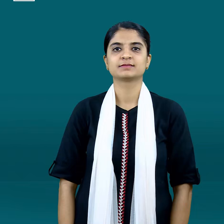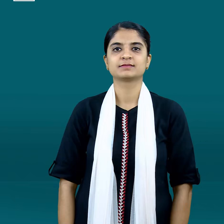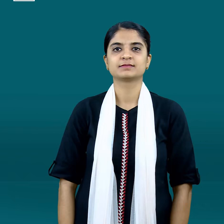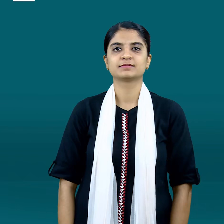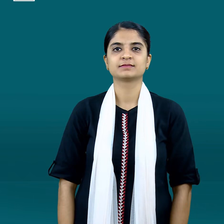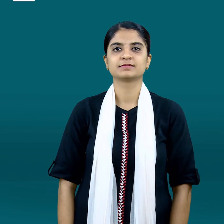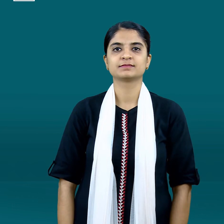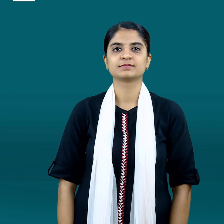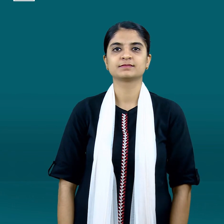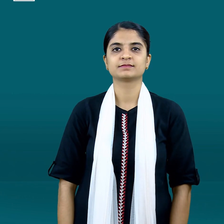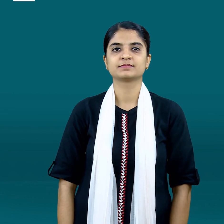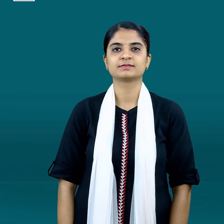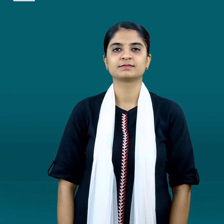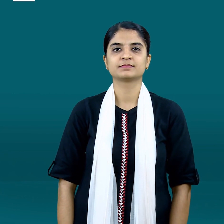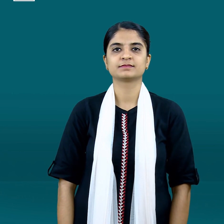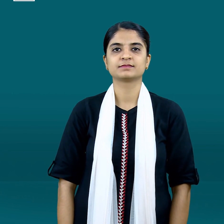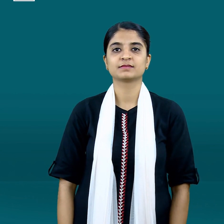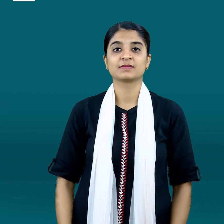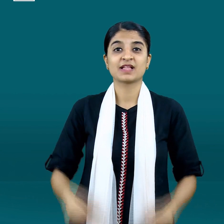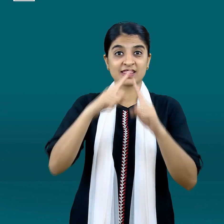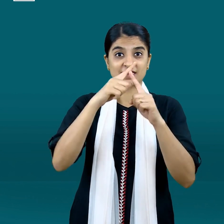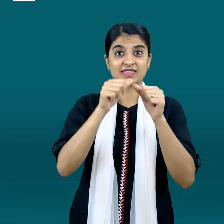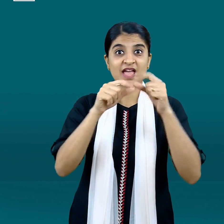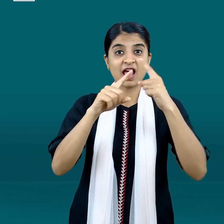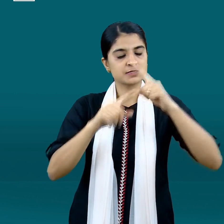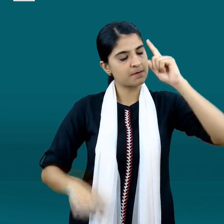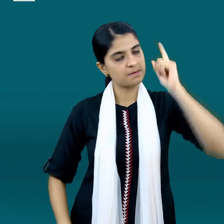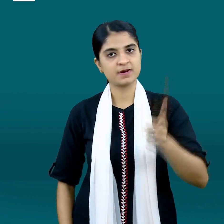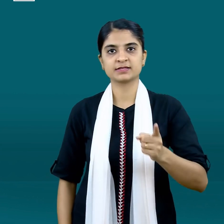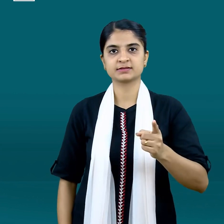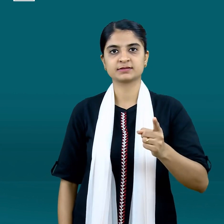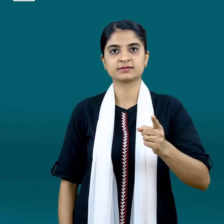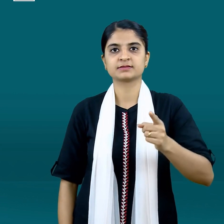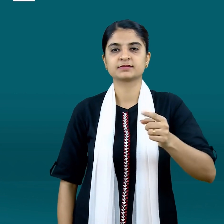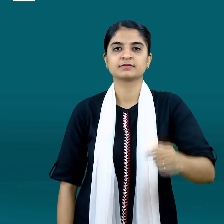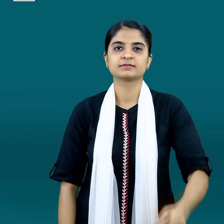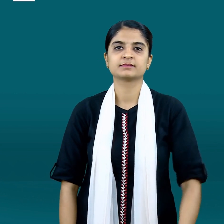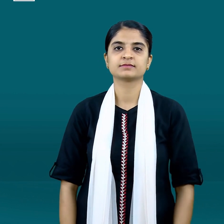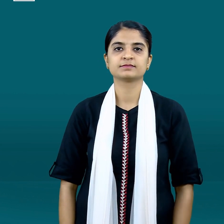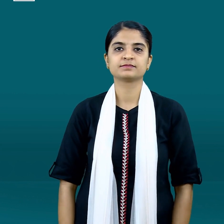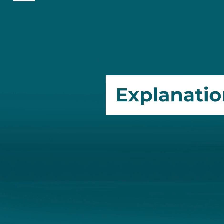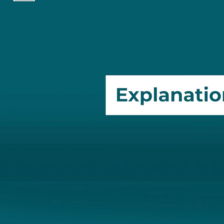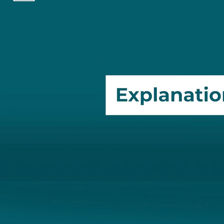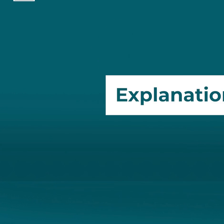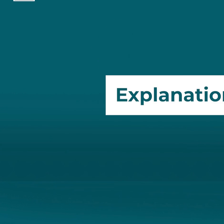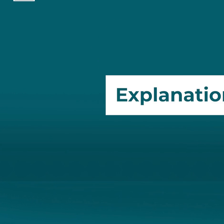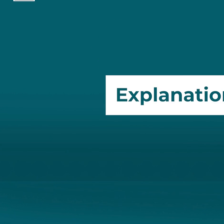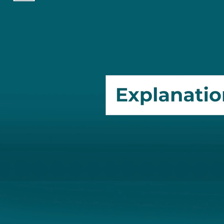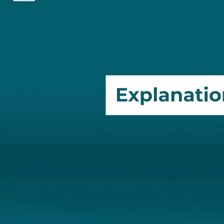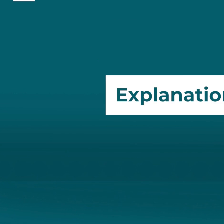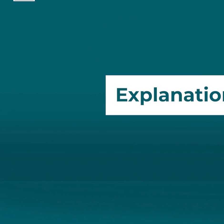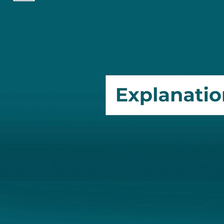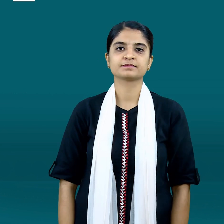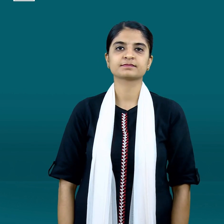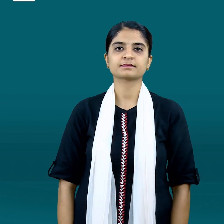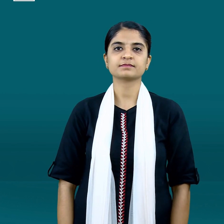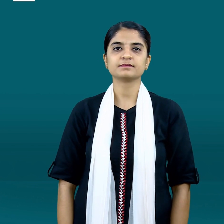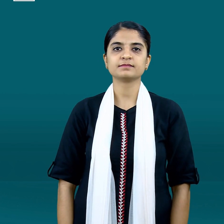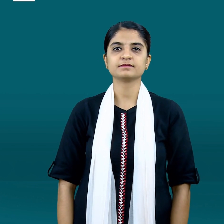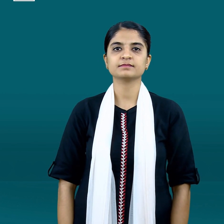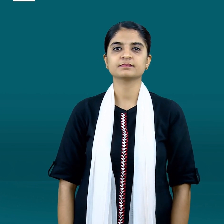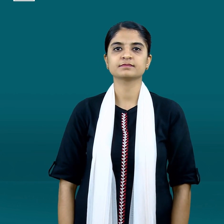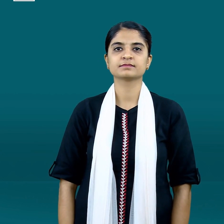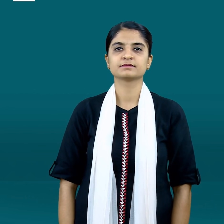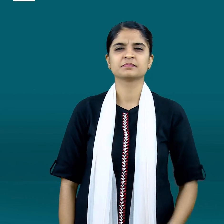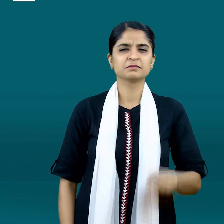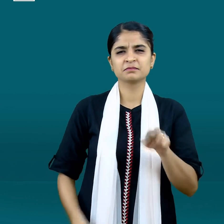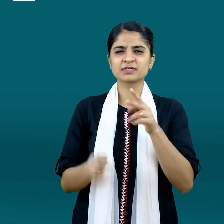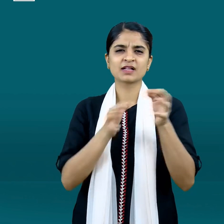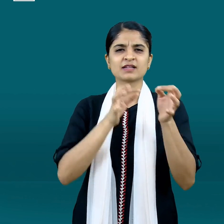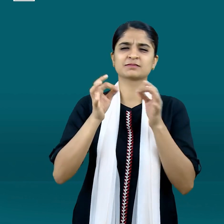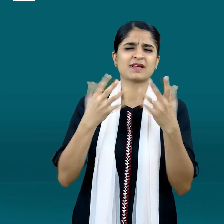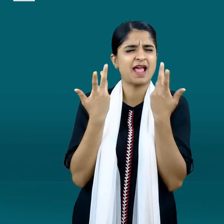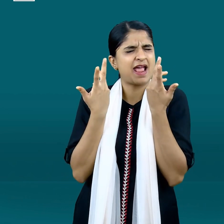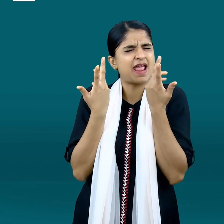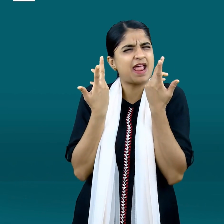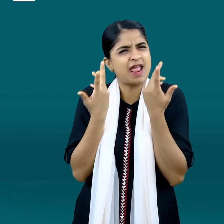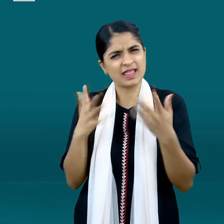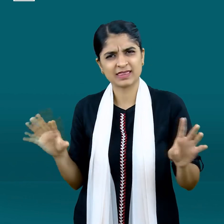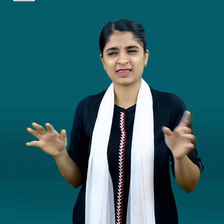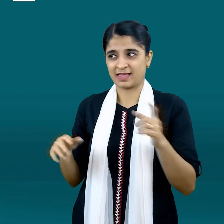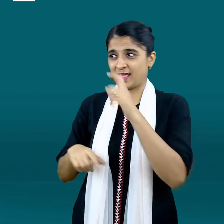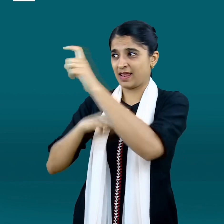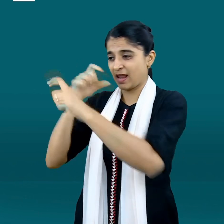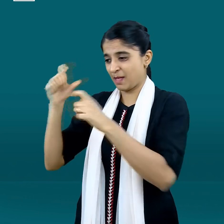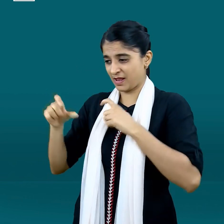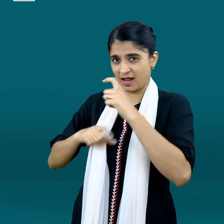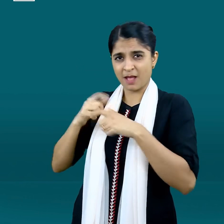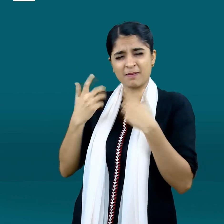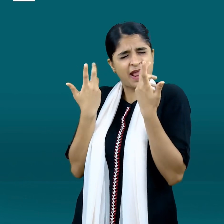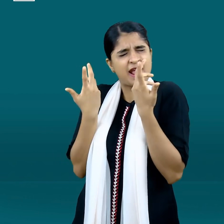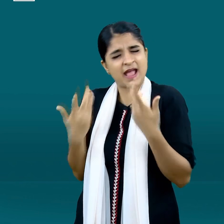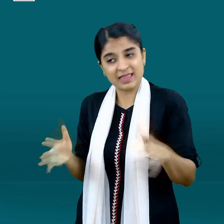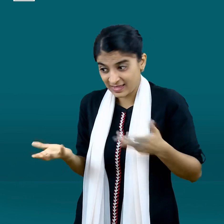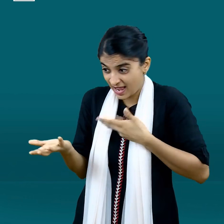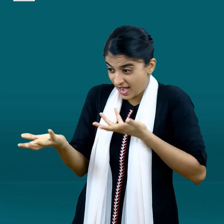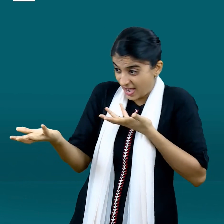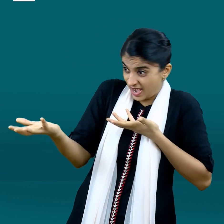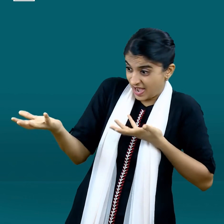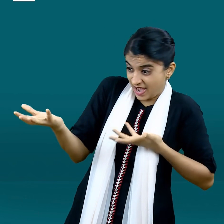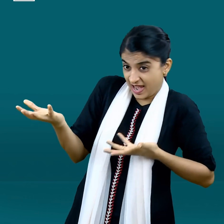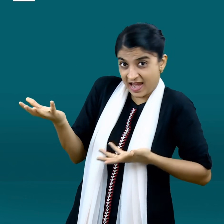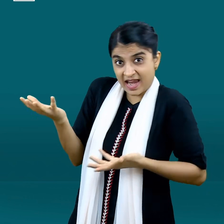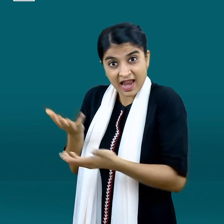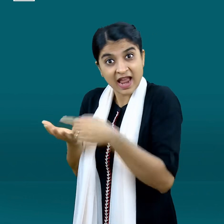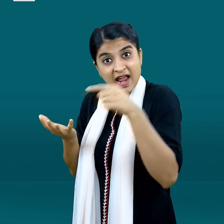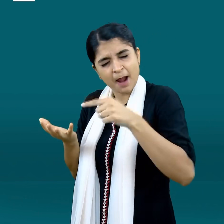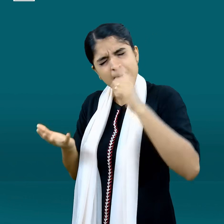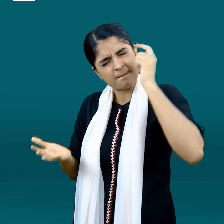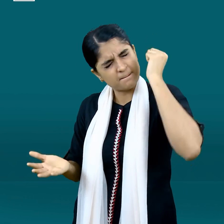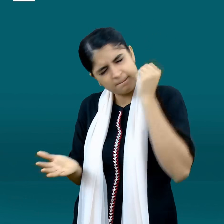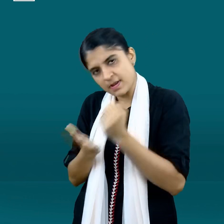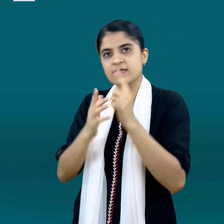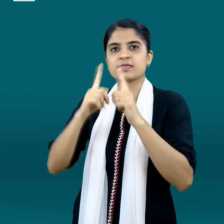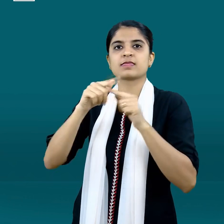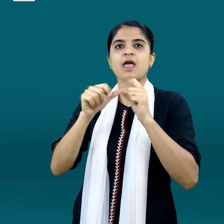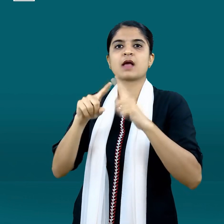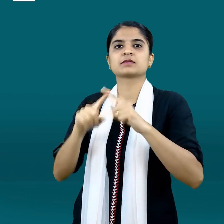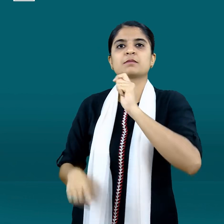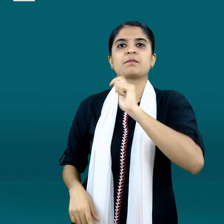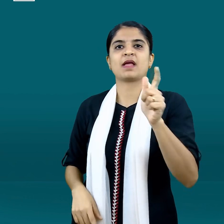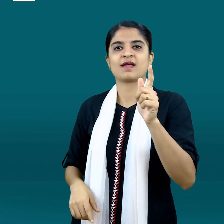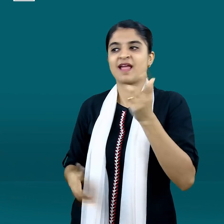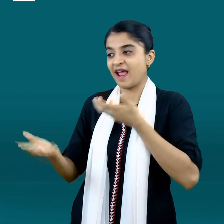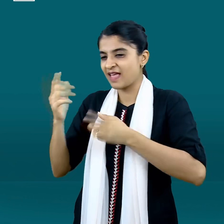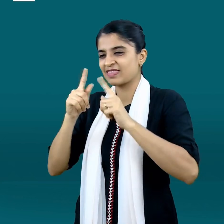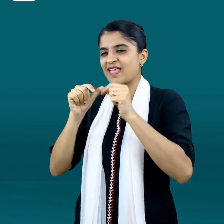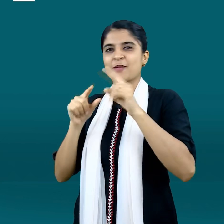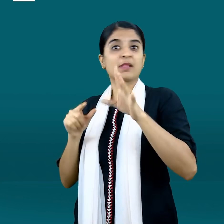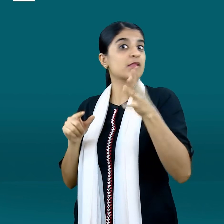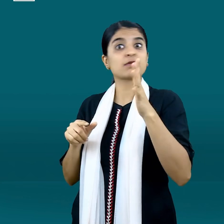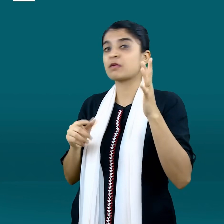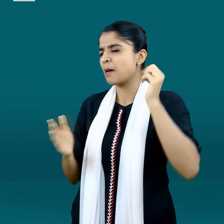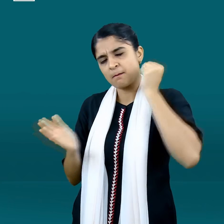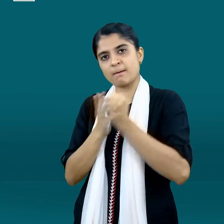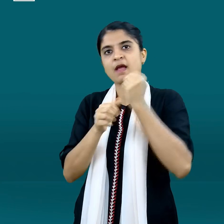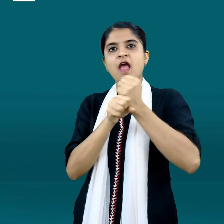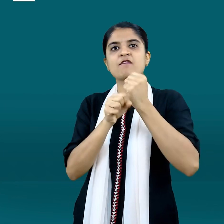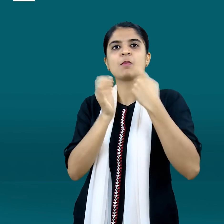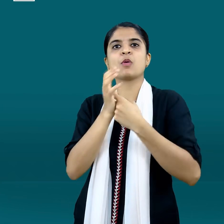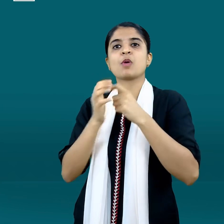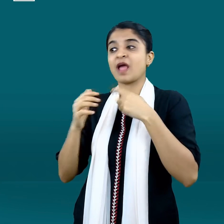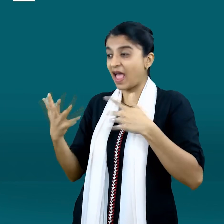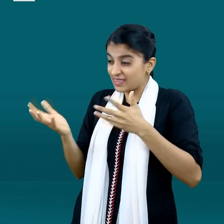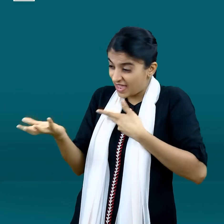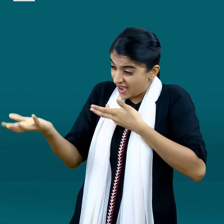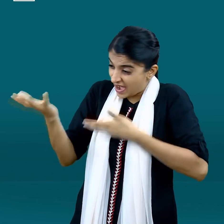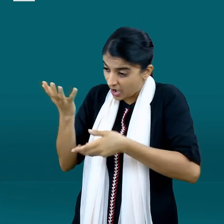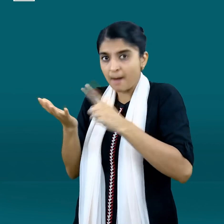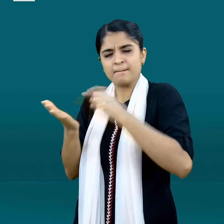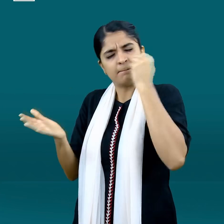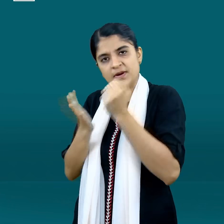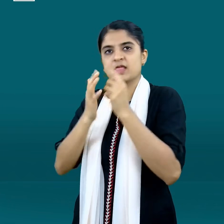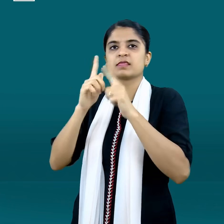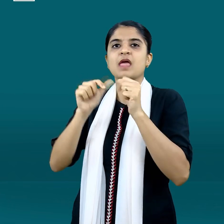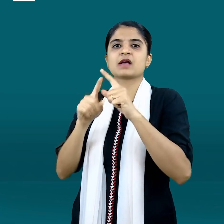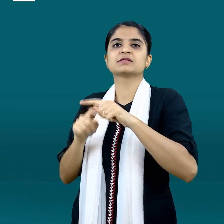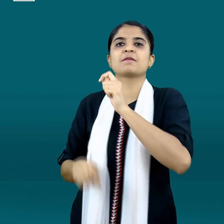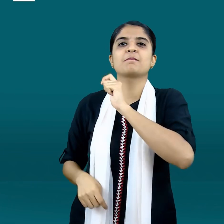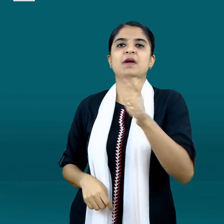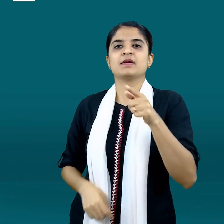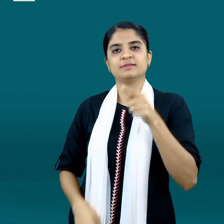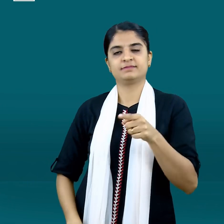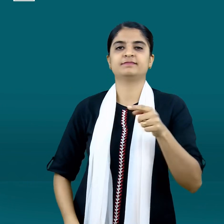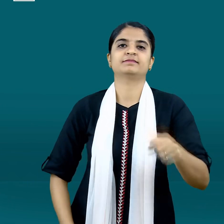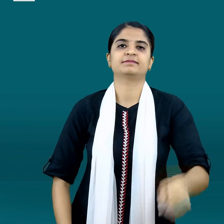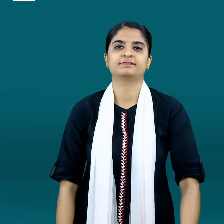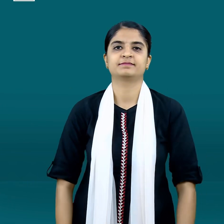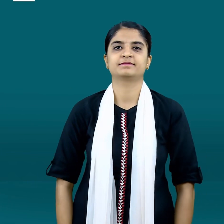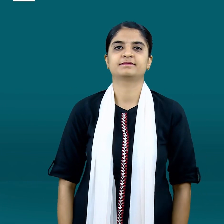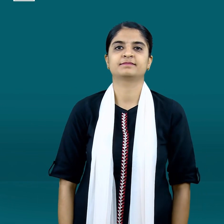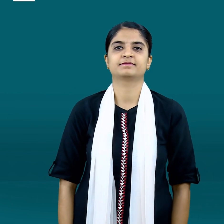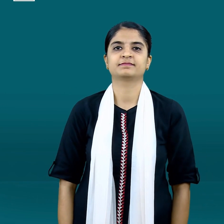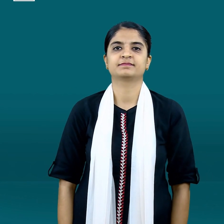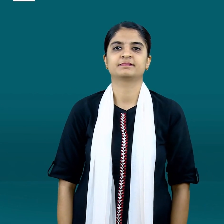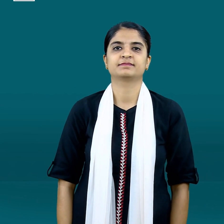Taxable